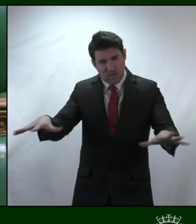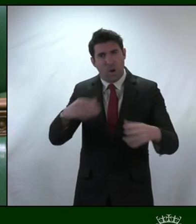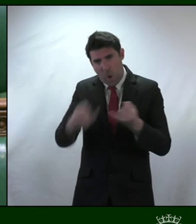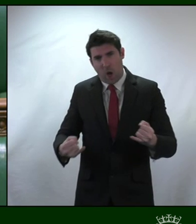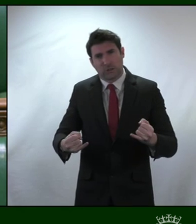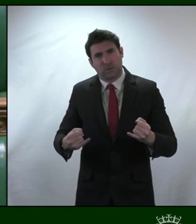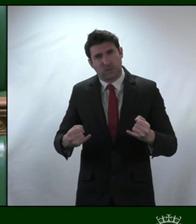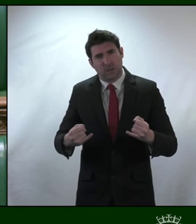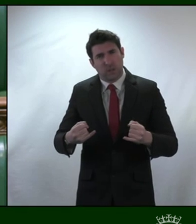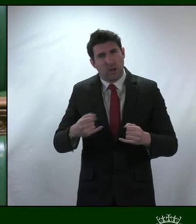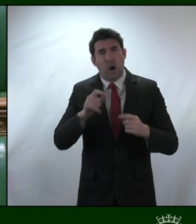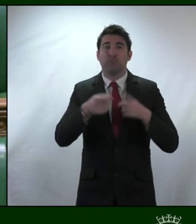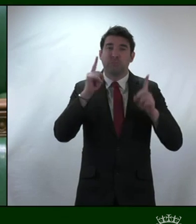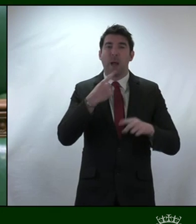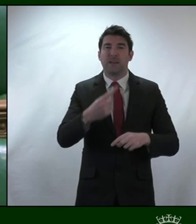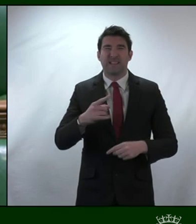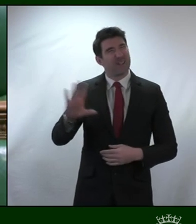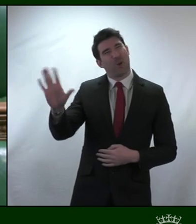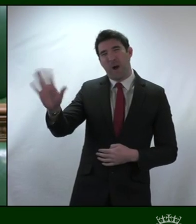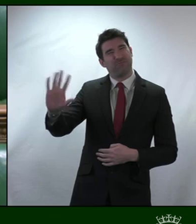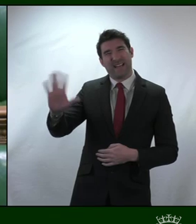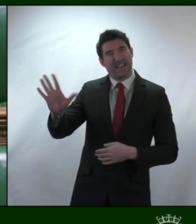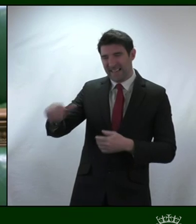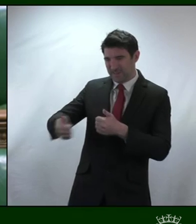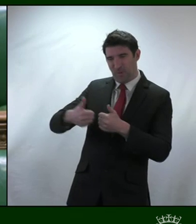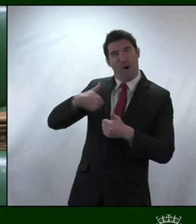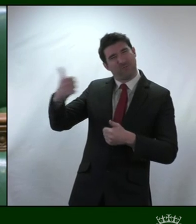Throw away the problems.” Two weeks later, what have we got?